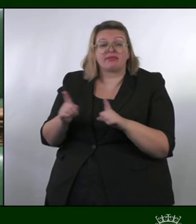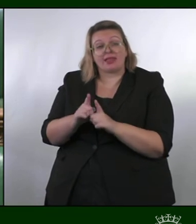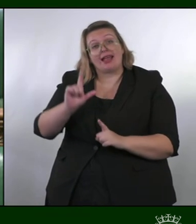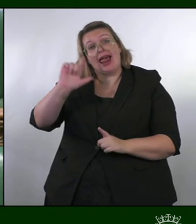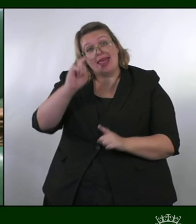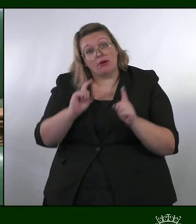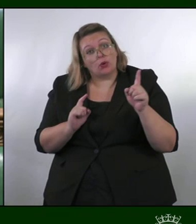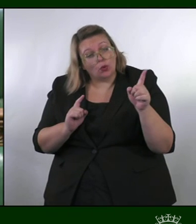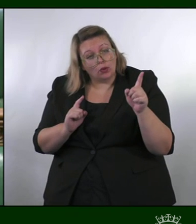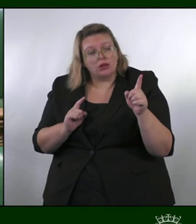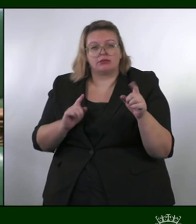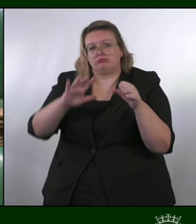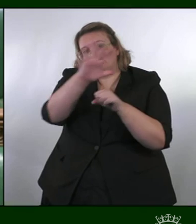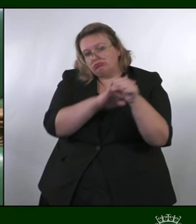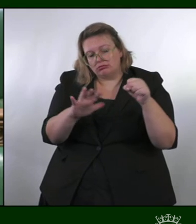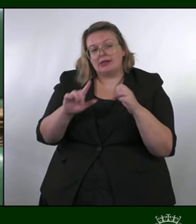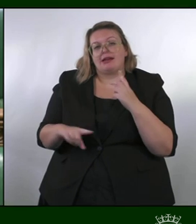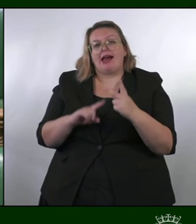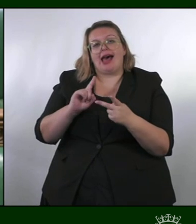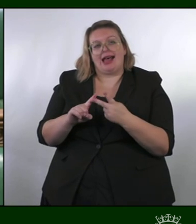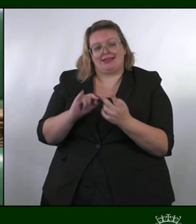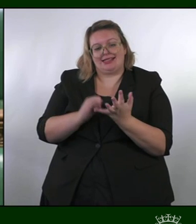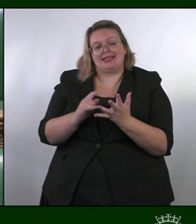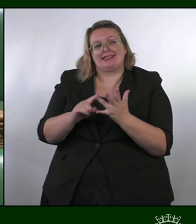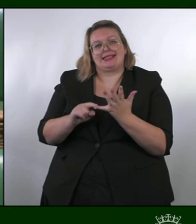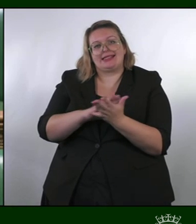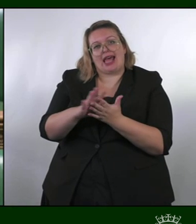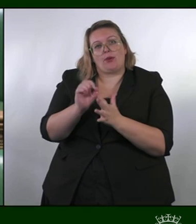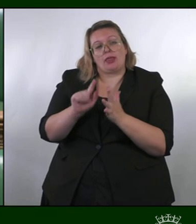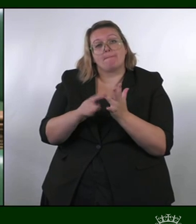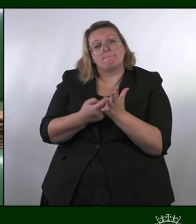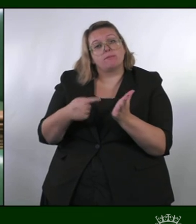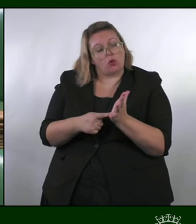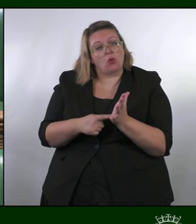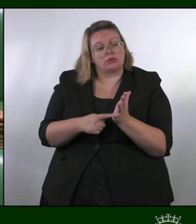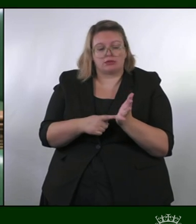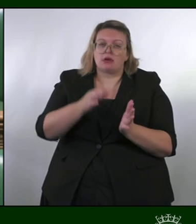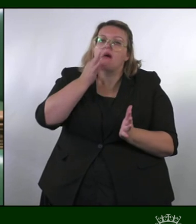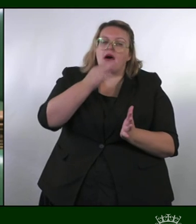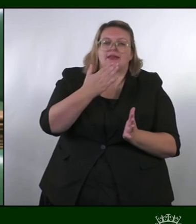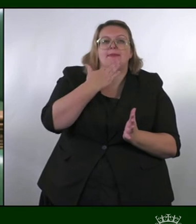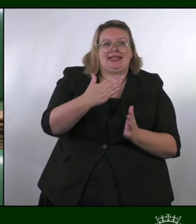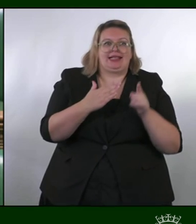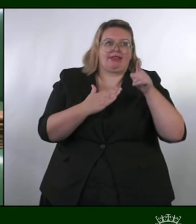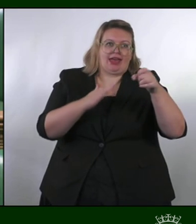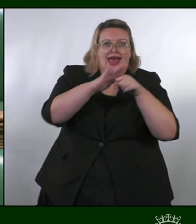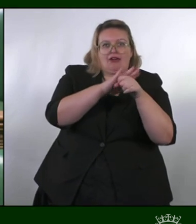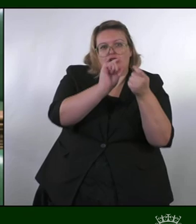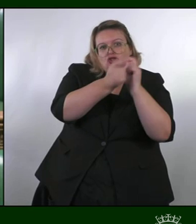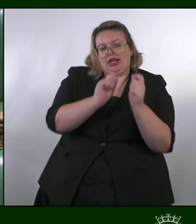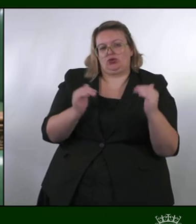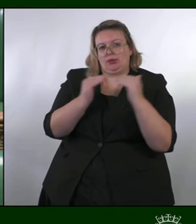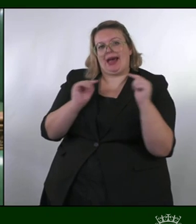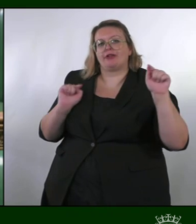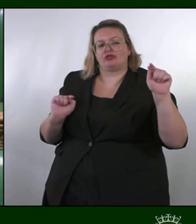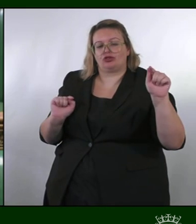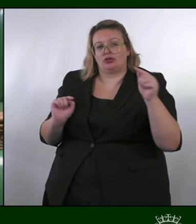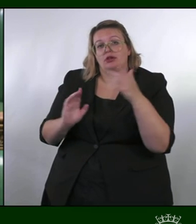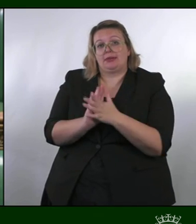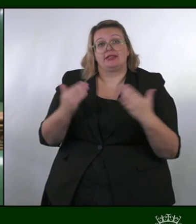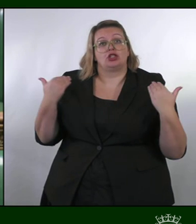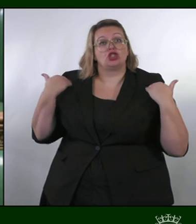Public health restrictions must go hand in hand with economic support, because as night follows day, falls in employment lead to rises in chronic illness.